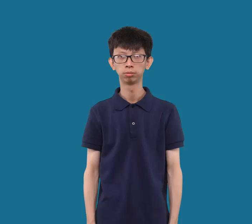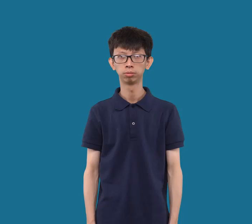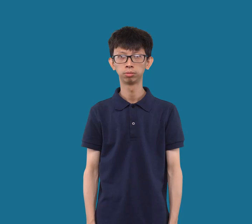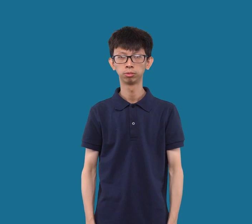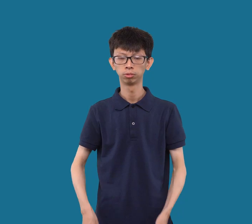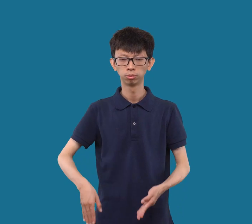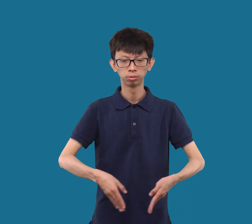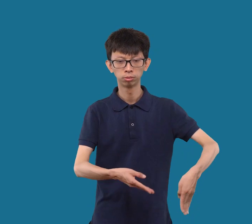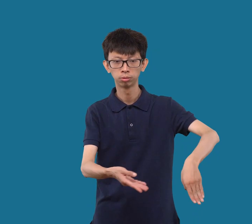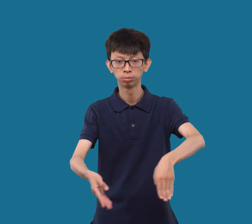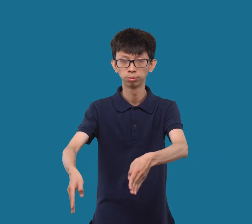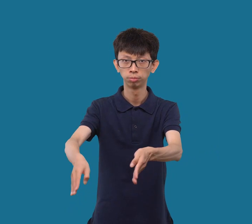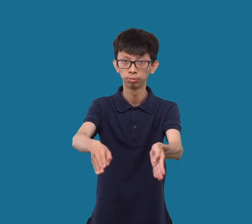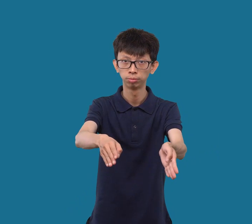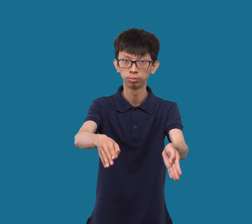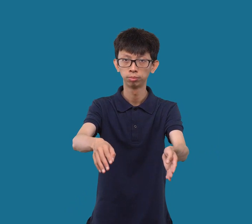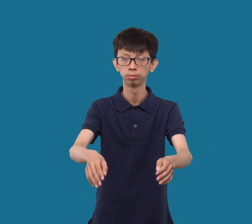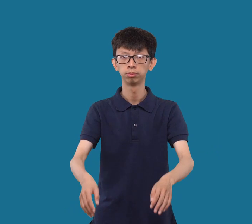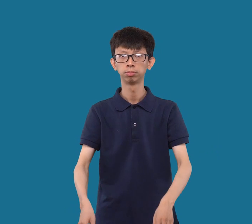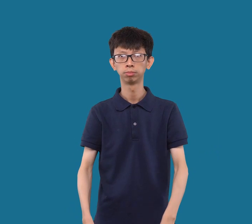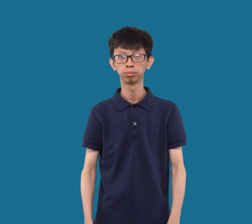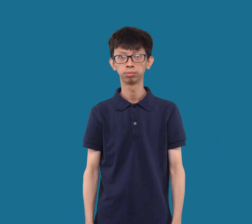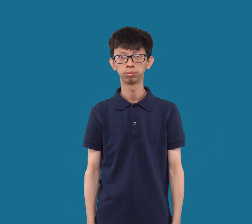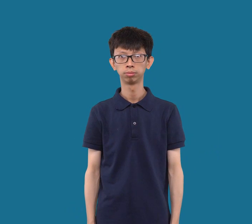dòng sông